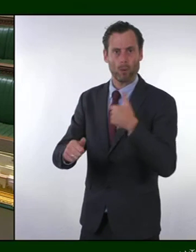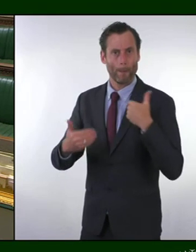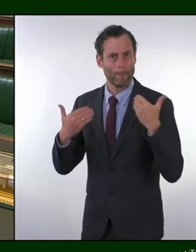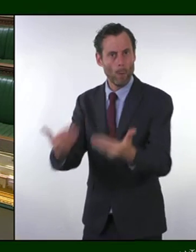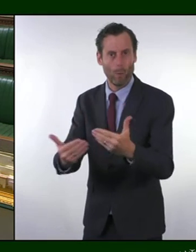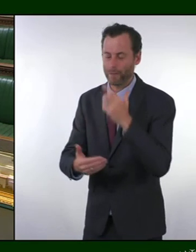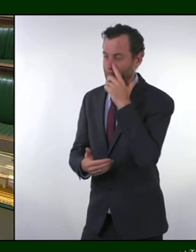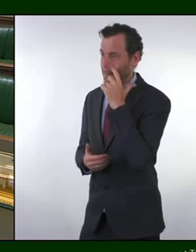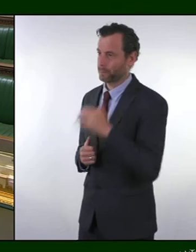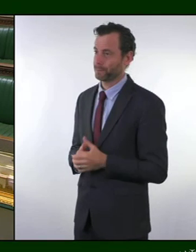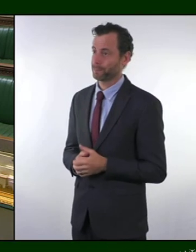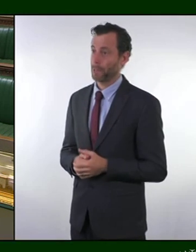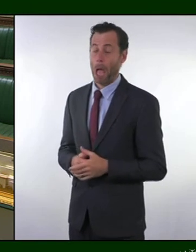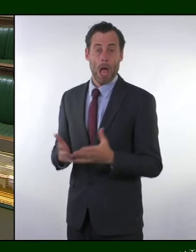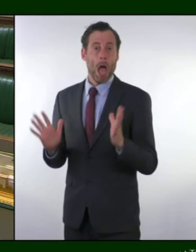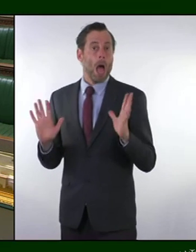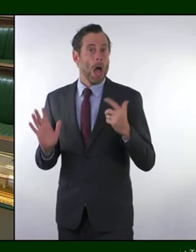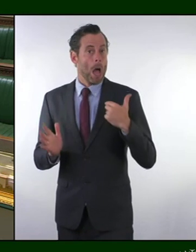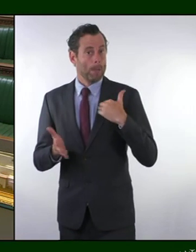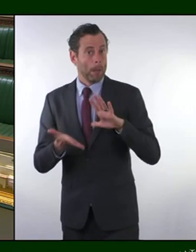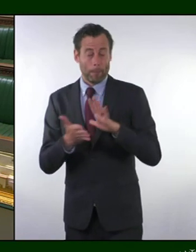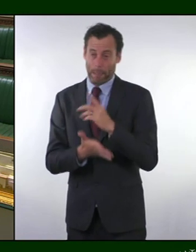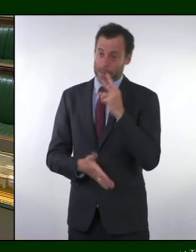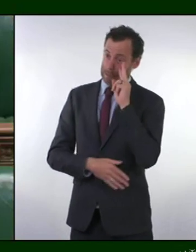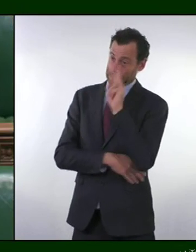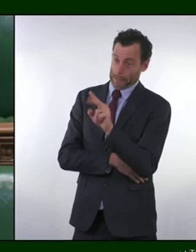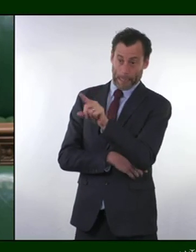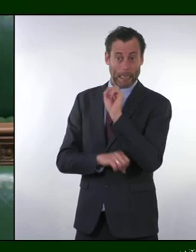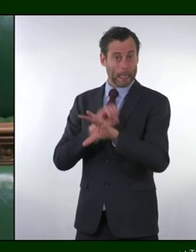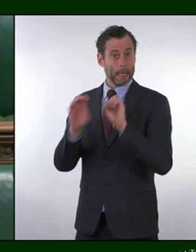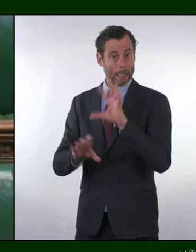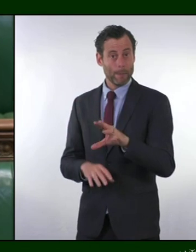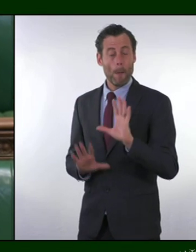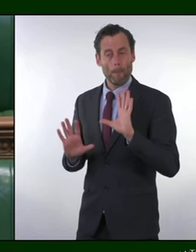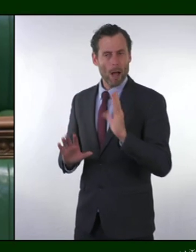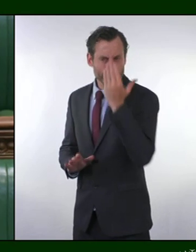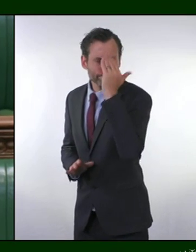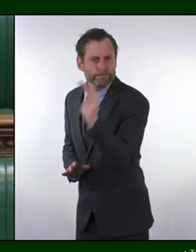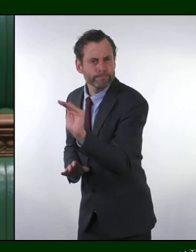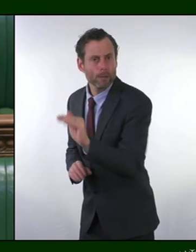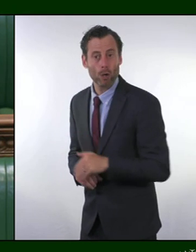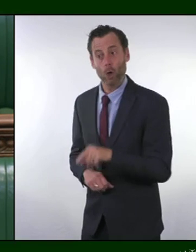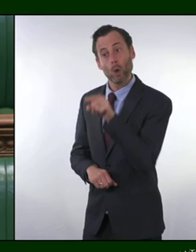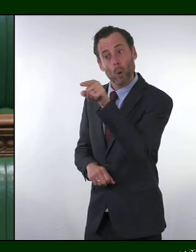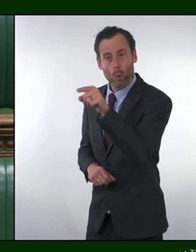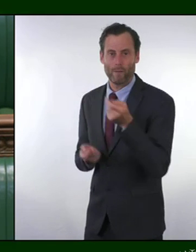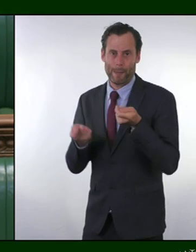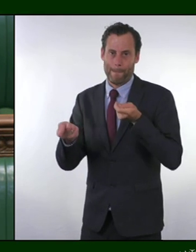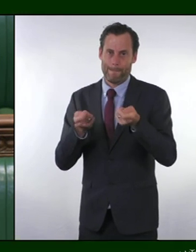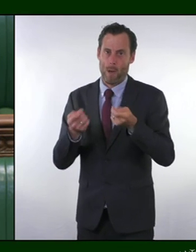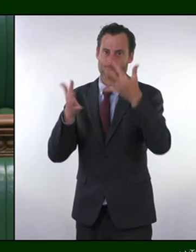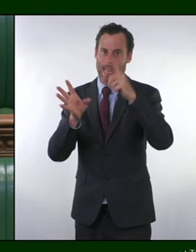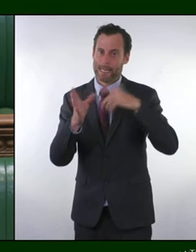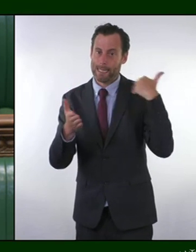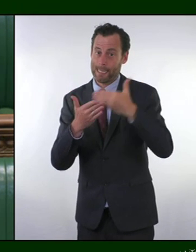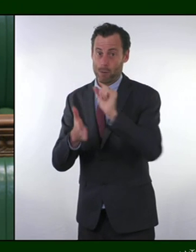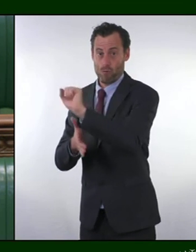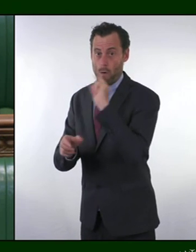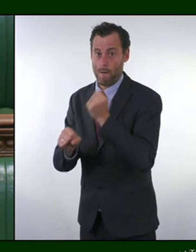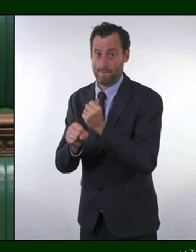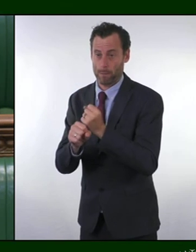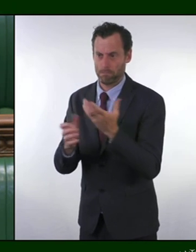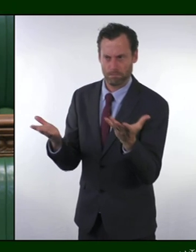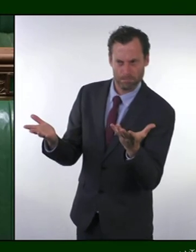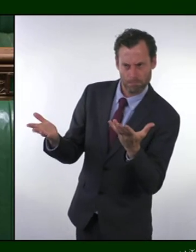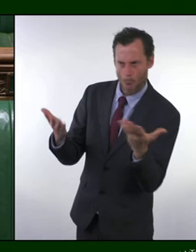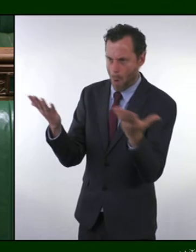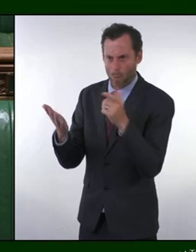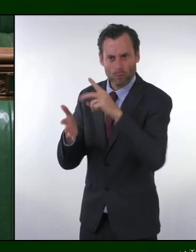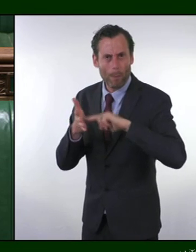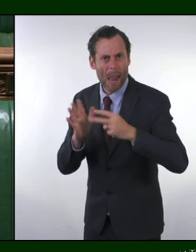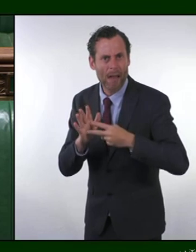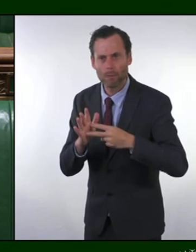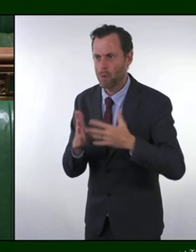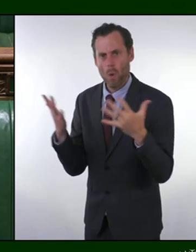I am glad to hear it. I gently point out that his Government have been in power for 10 years, with no plan and no White Paper.